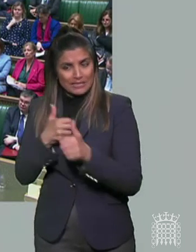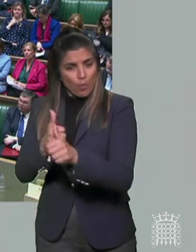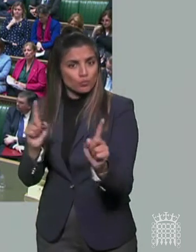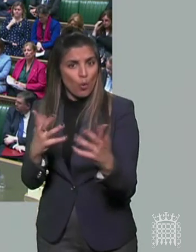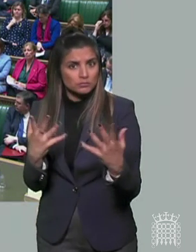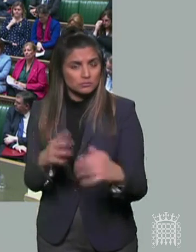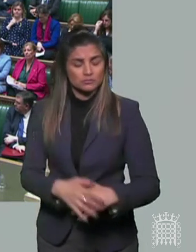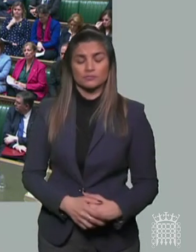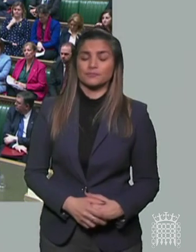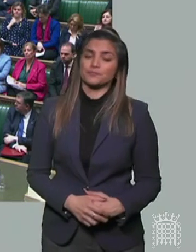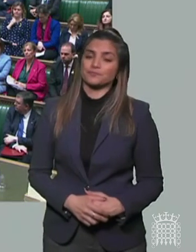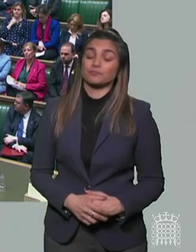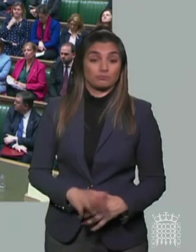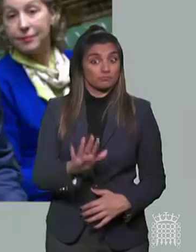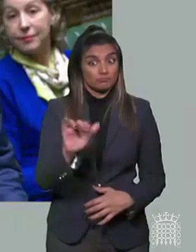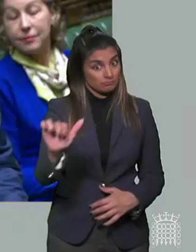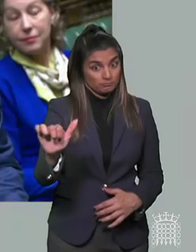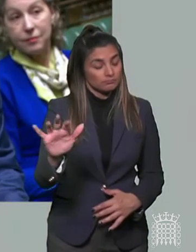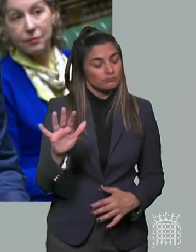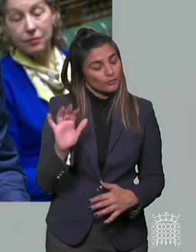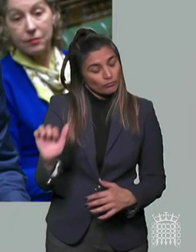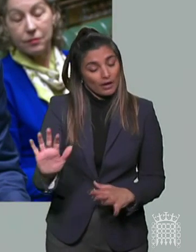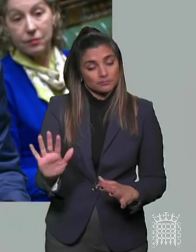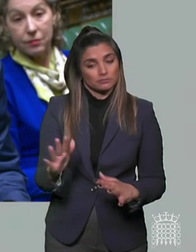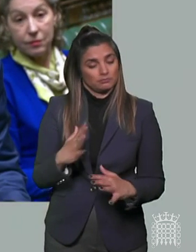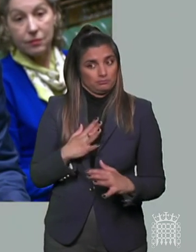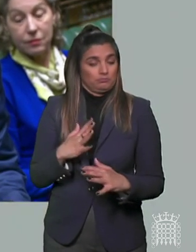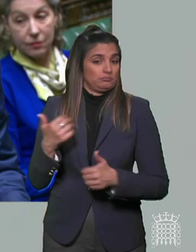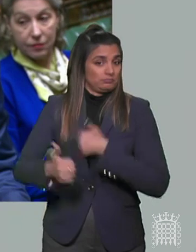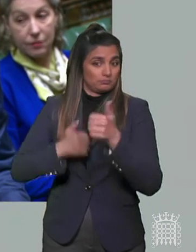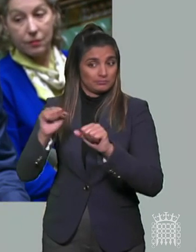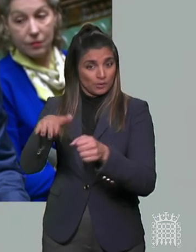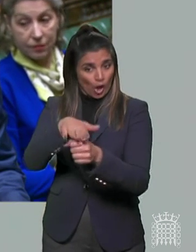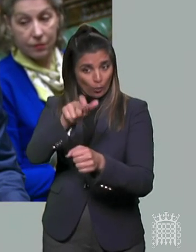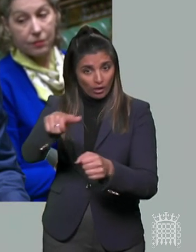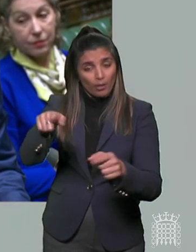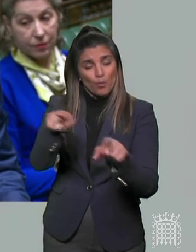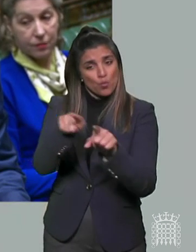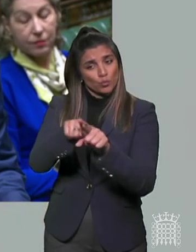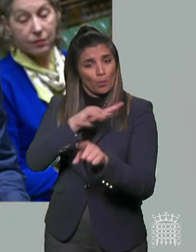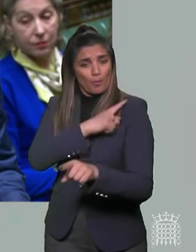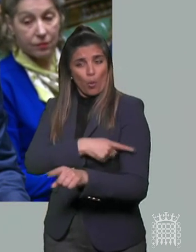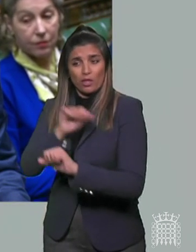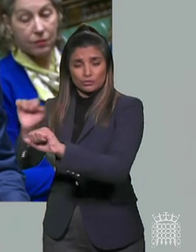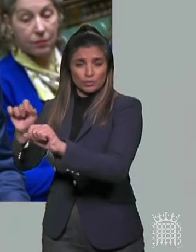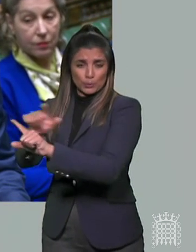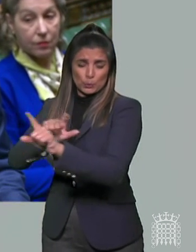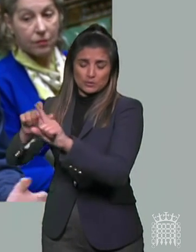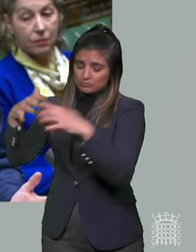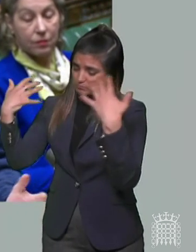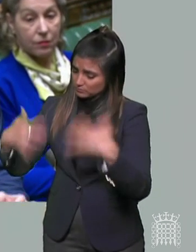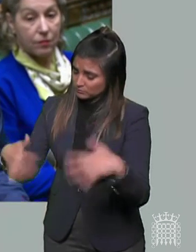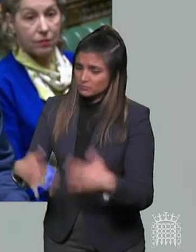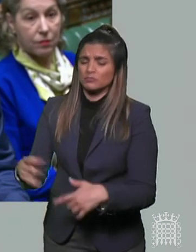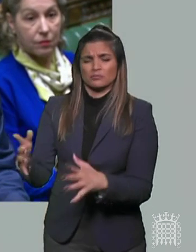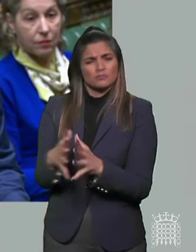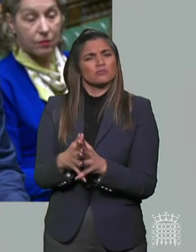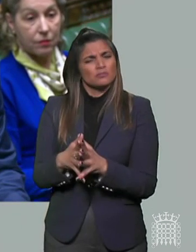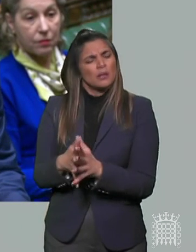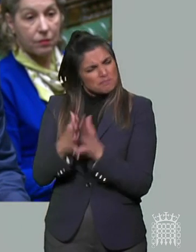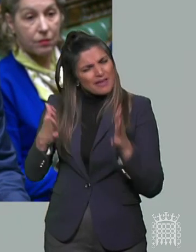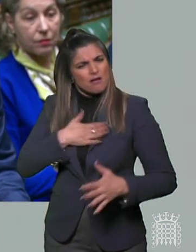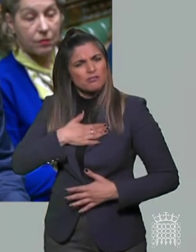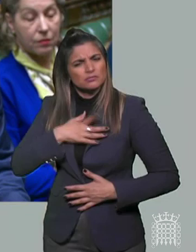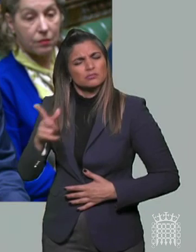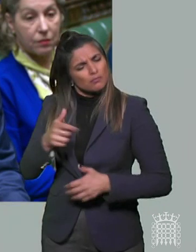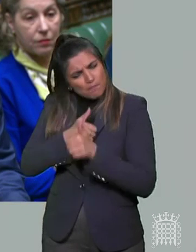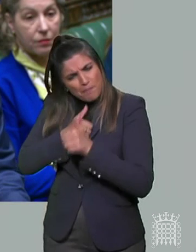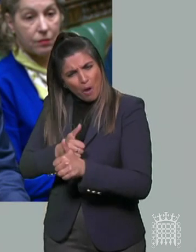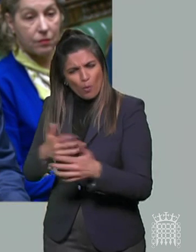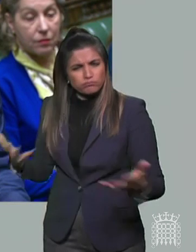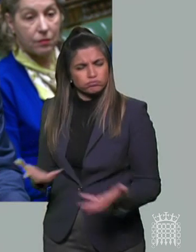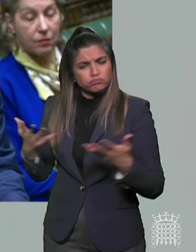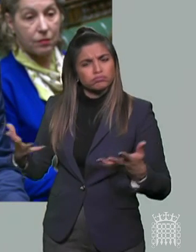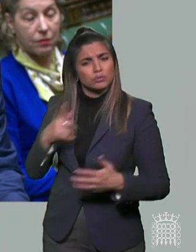My honourable Friend is absolutely right, and I pay tribute to not only his constituents, but the Polish community in particular for their big-hearted support for the people of Ukraine.